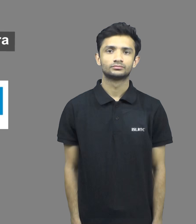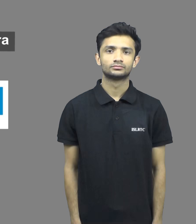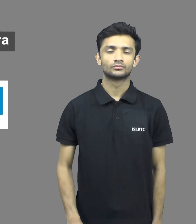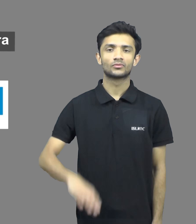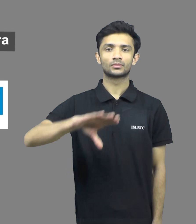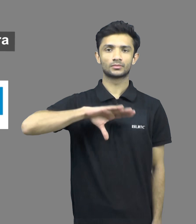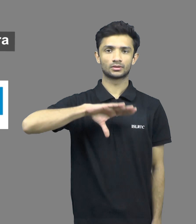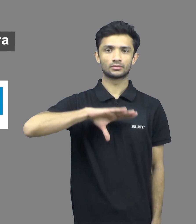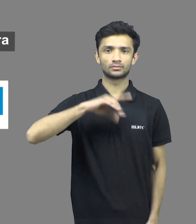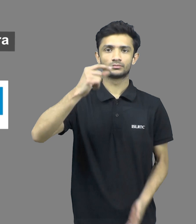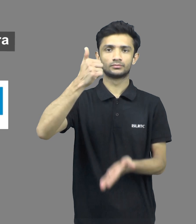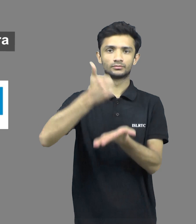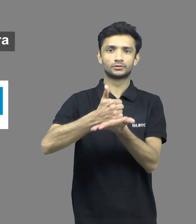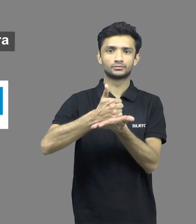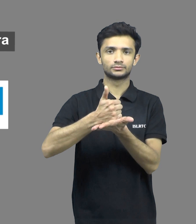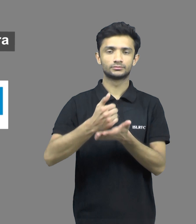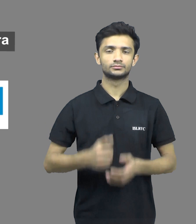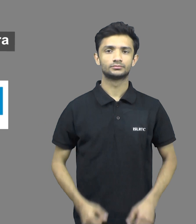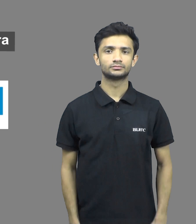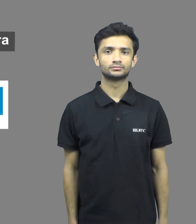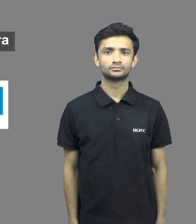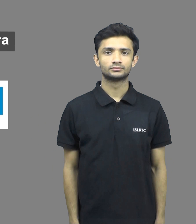Bank of Maharashtra